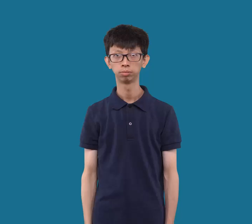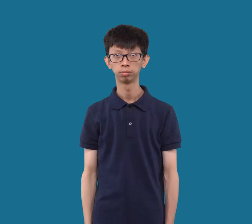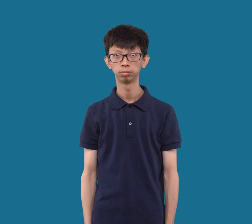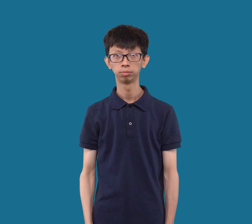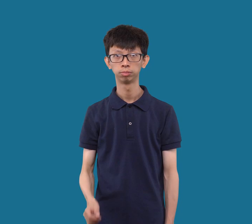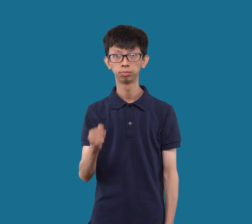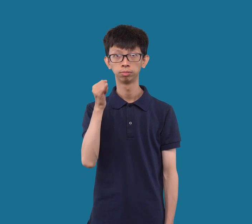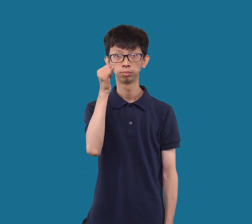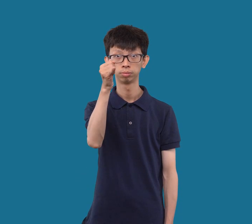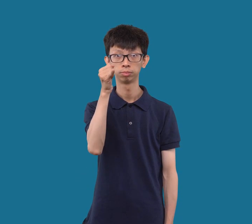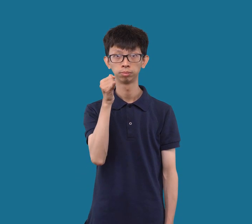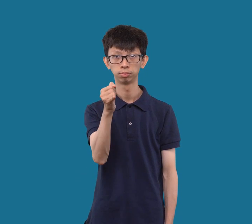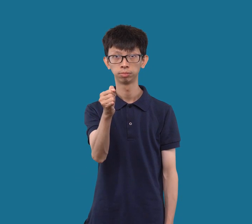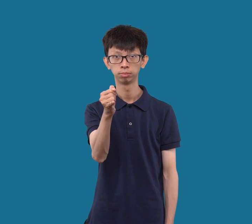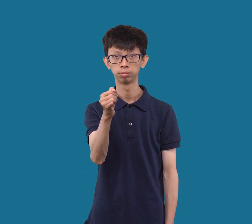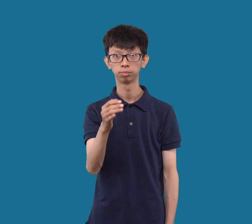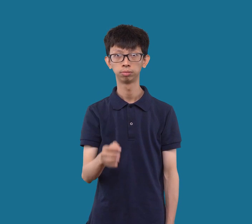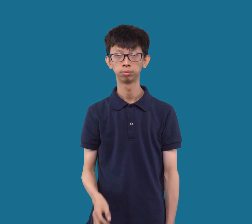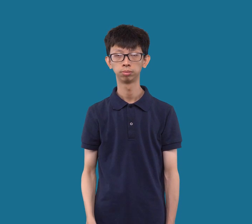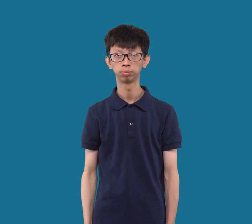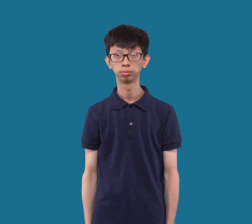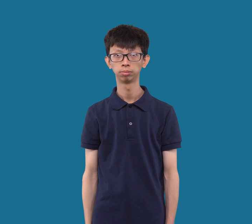dấu chia